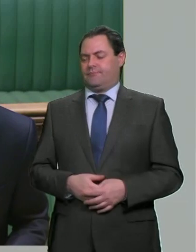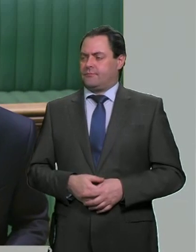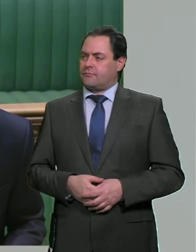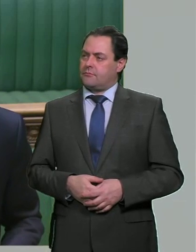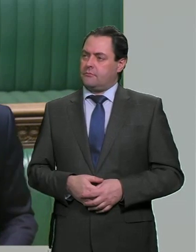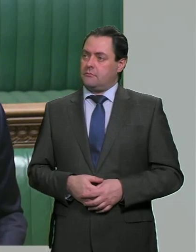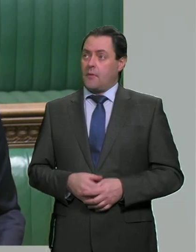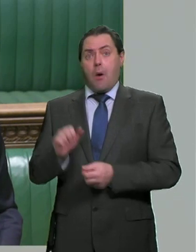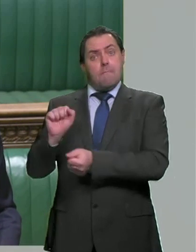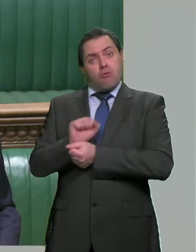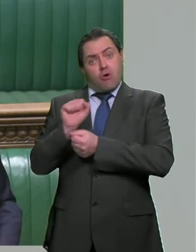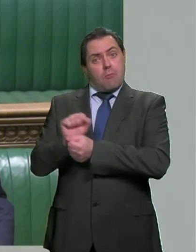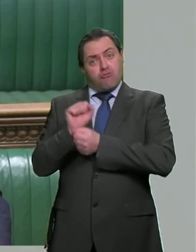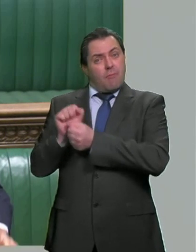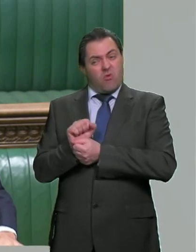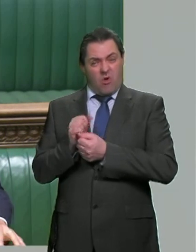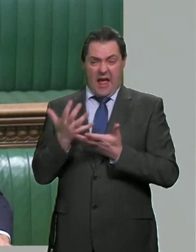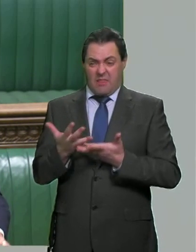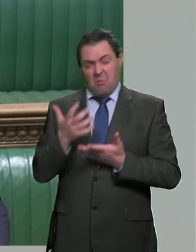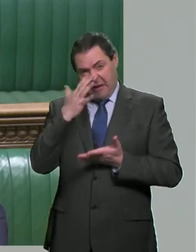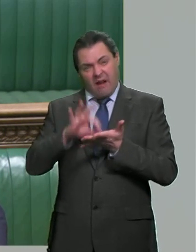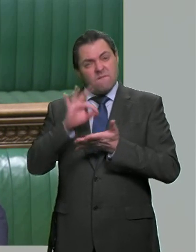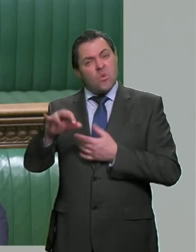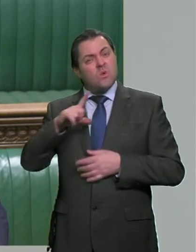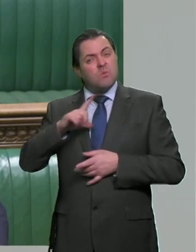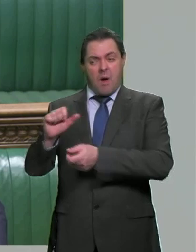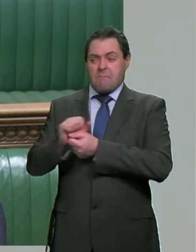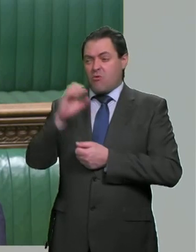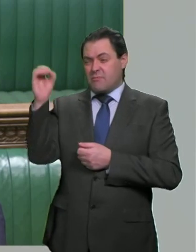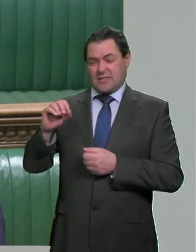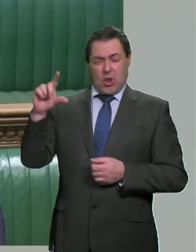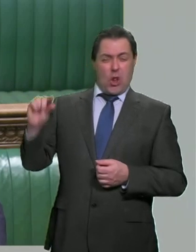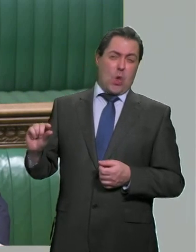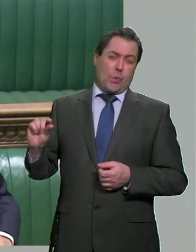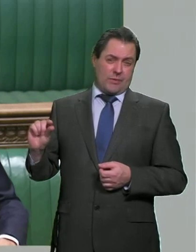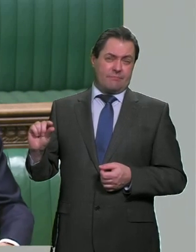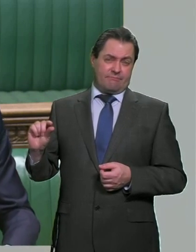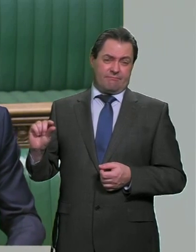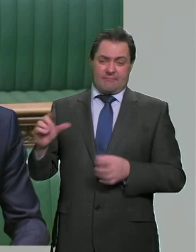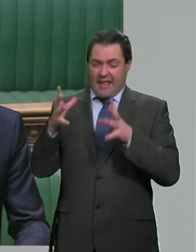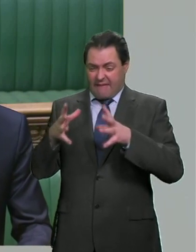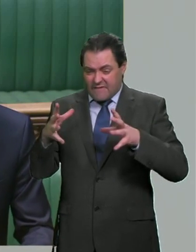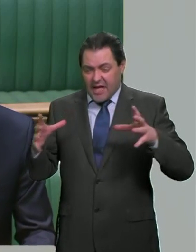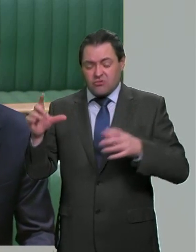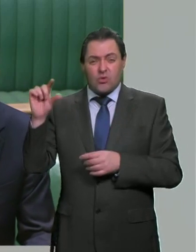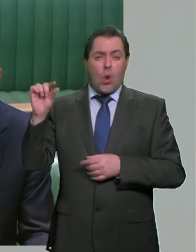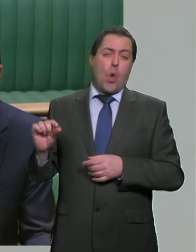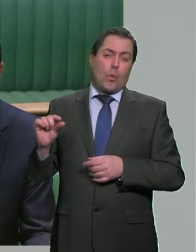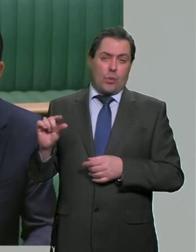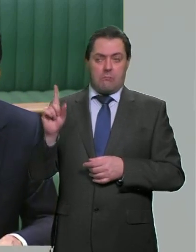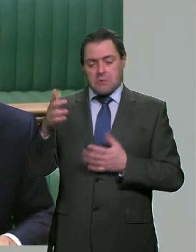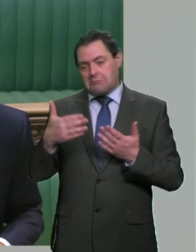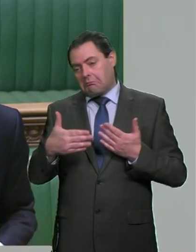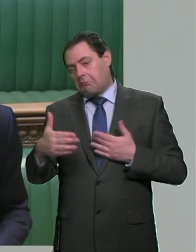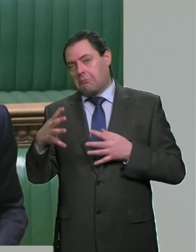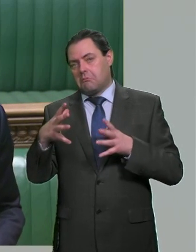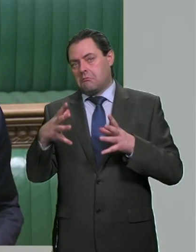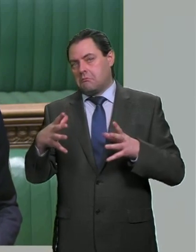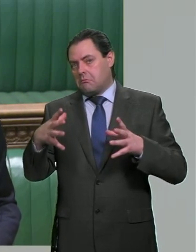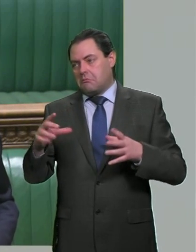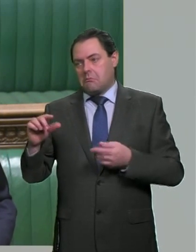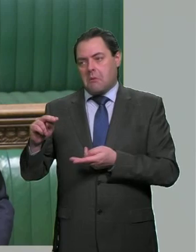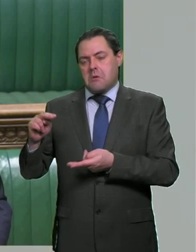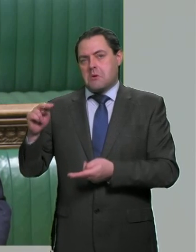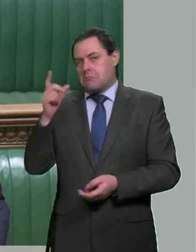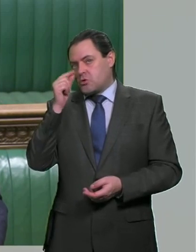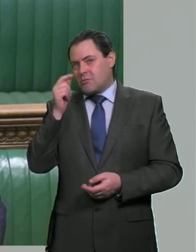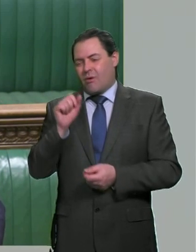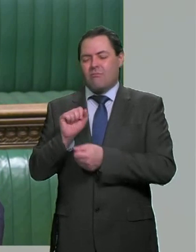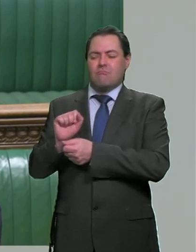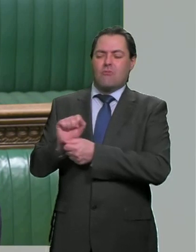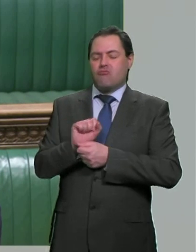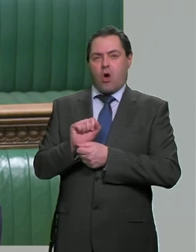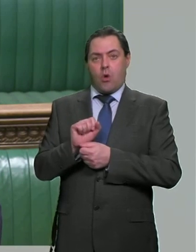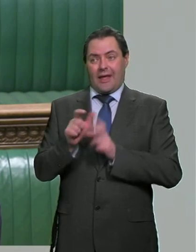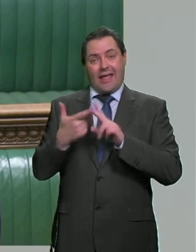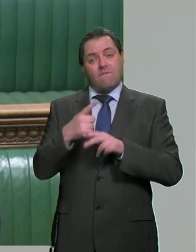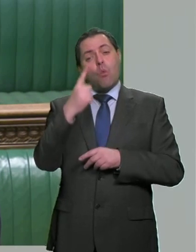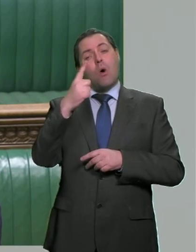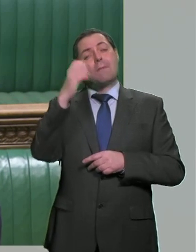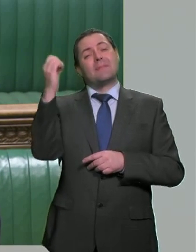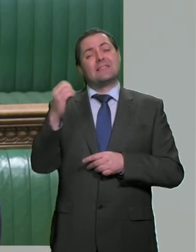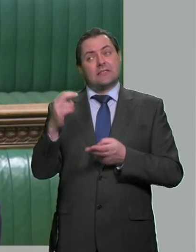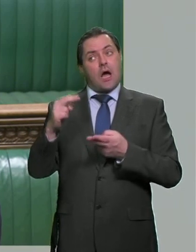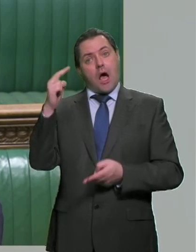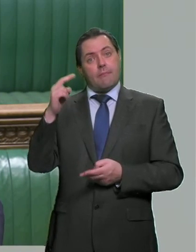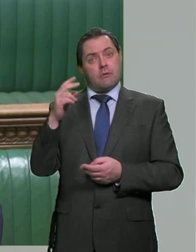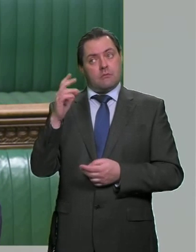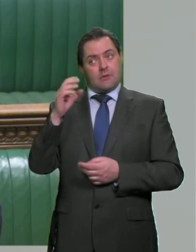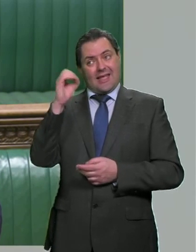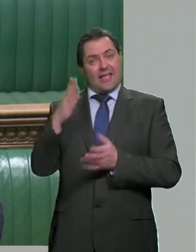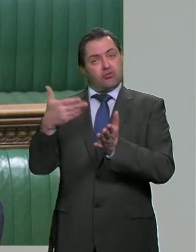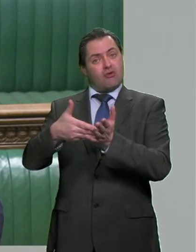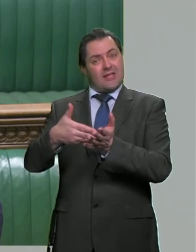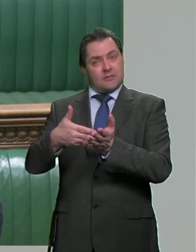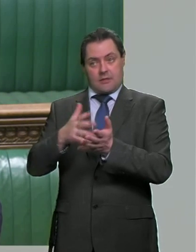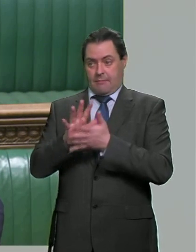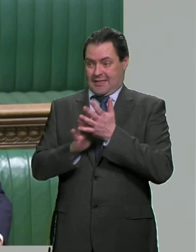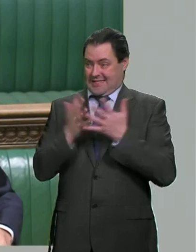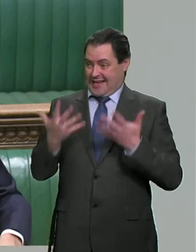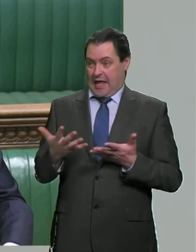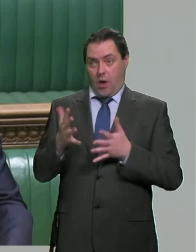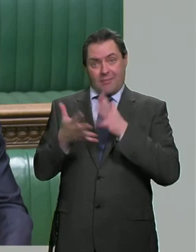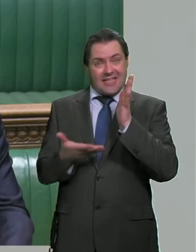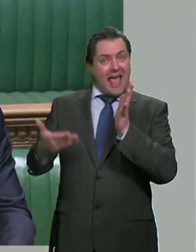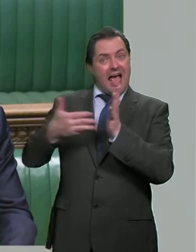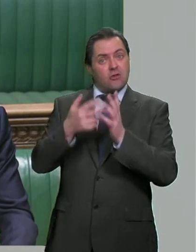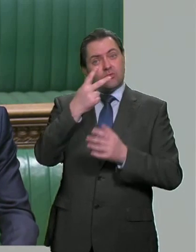While our borrowing costs are affordable right now, interest rates and inflation may not stay low forever, and just a one percentage point increase in both would now cost us over £25 billion.